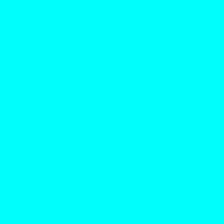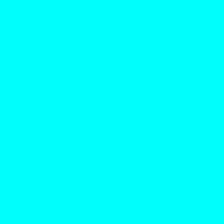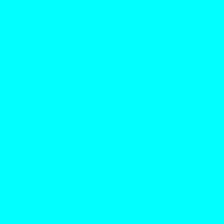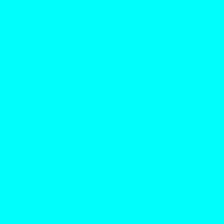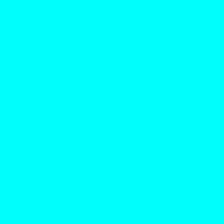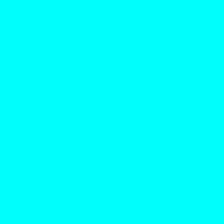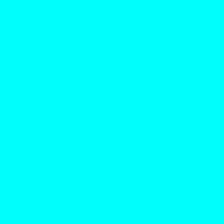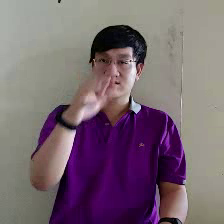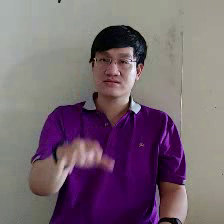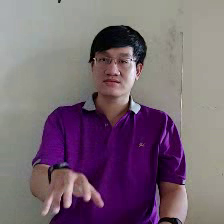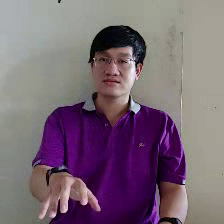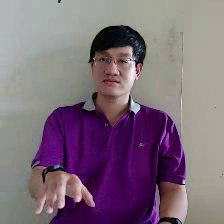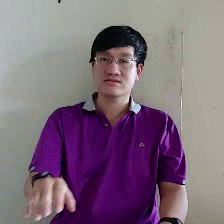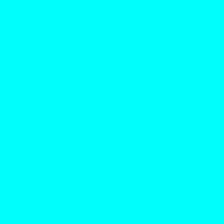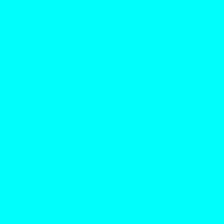Áp dụng